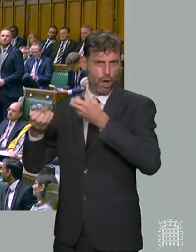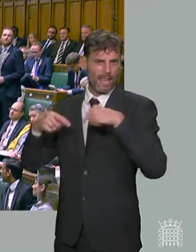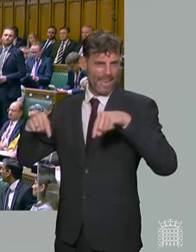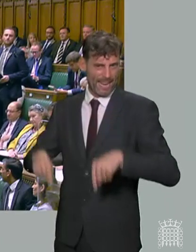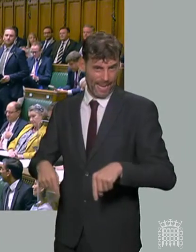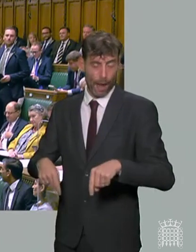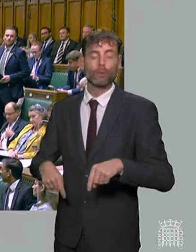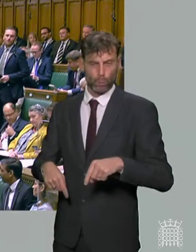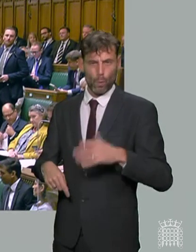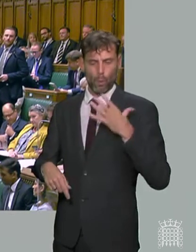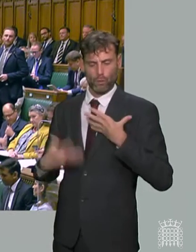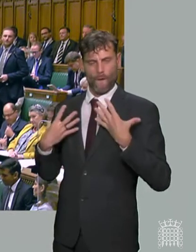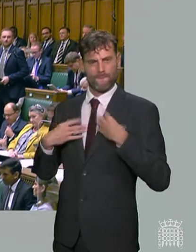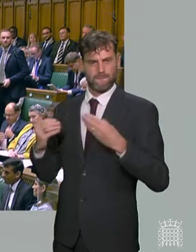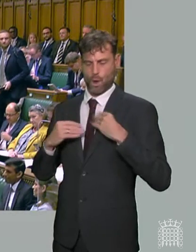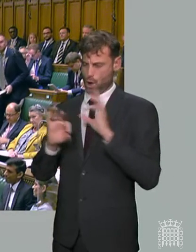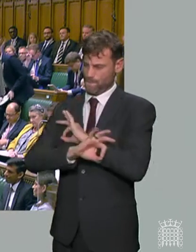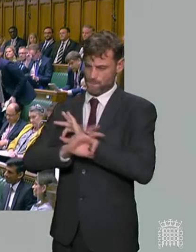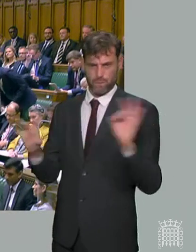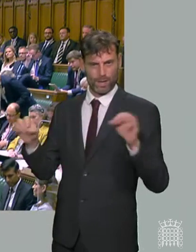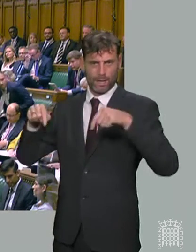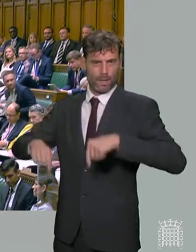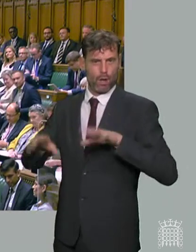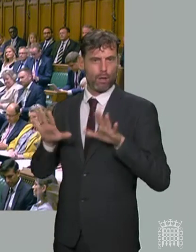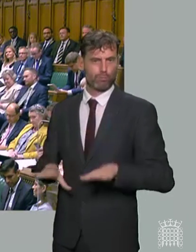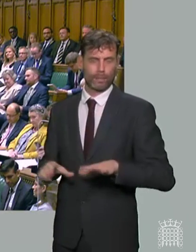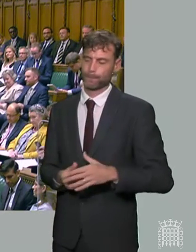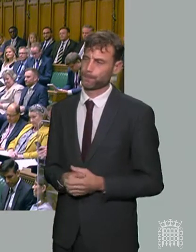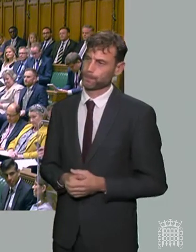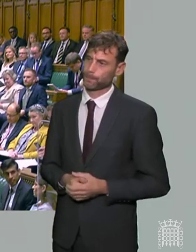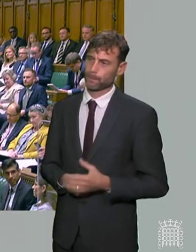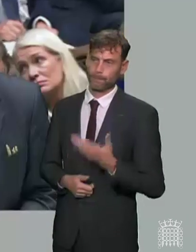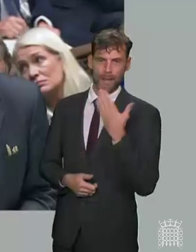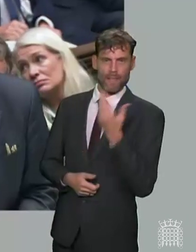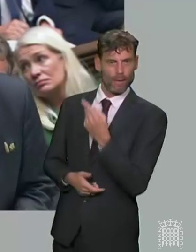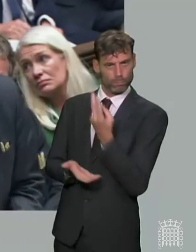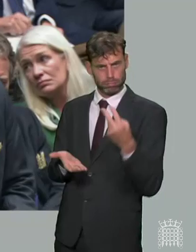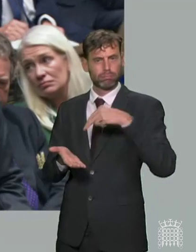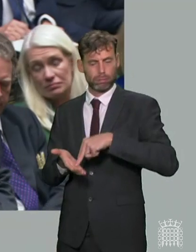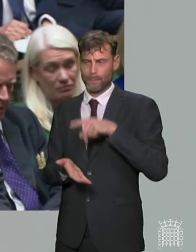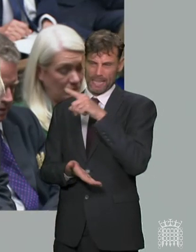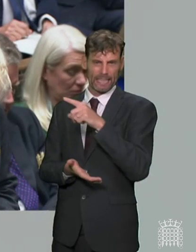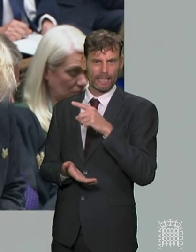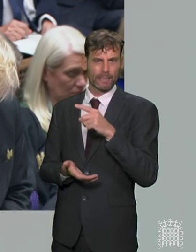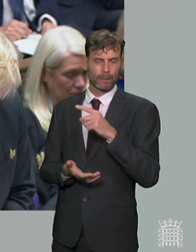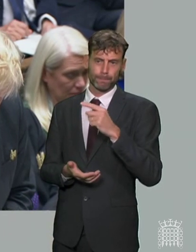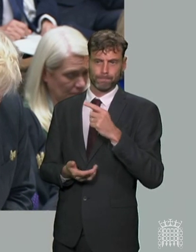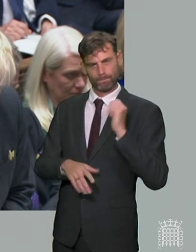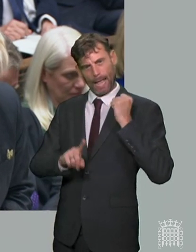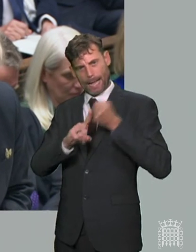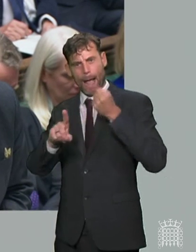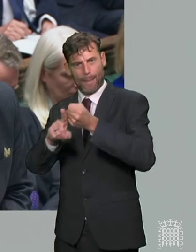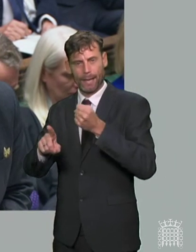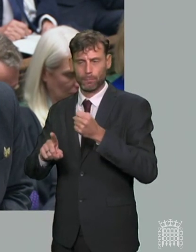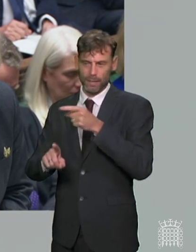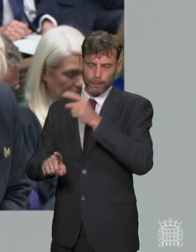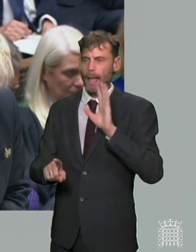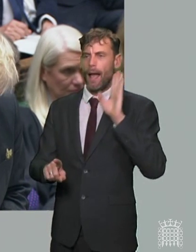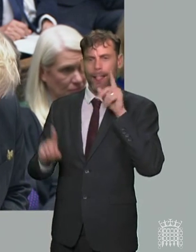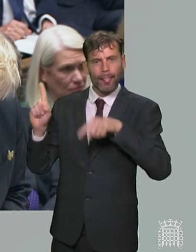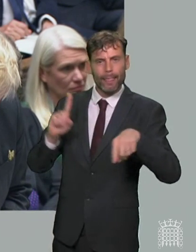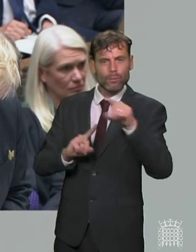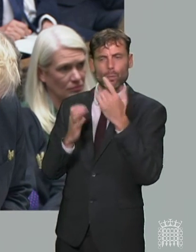I am sure that my honourable Friend speaks for millions and millions of people up and down this country who abhor the fur trade and do not want to wear fur.